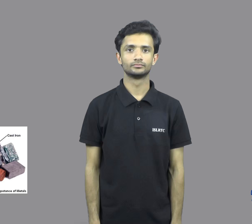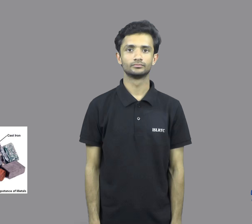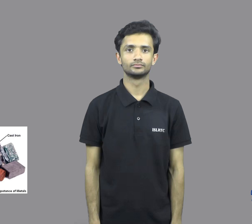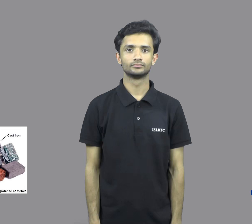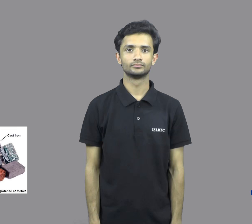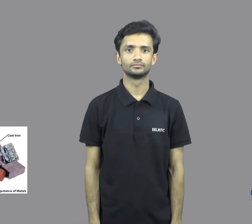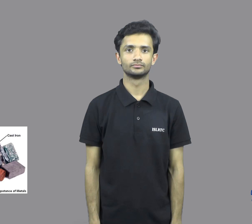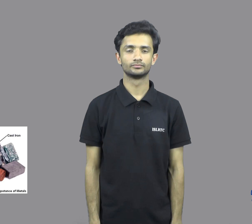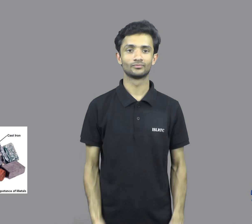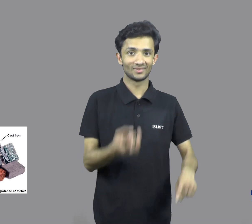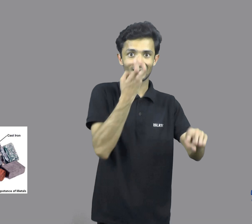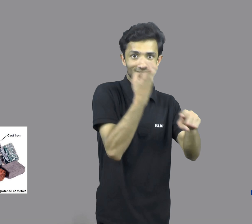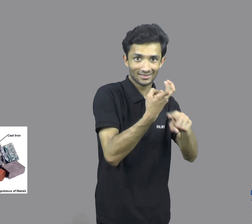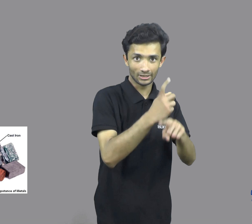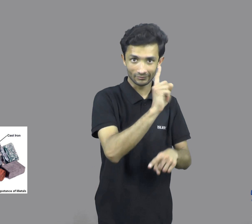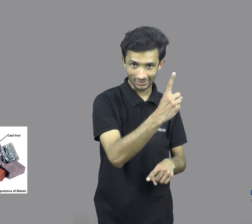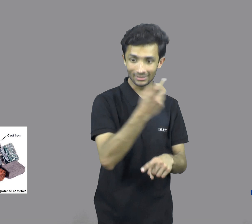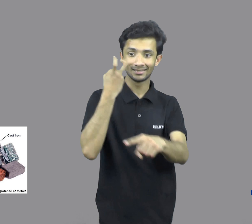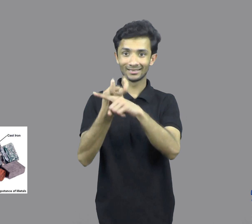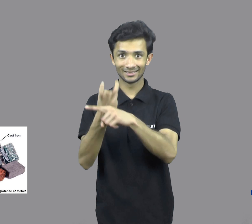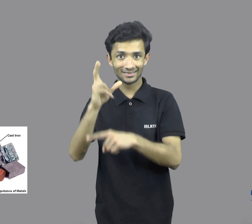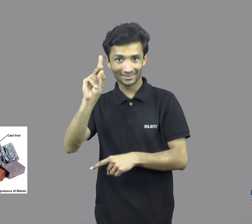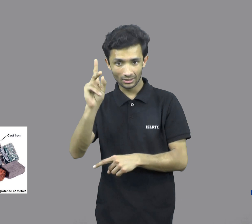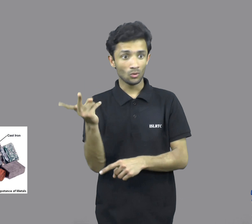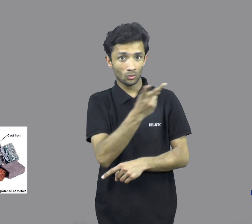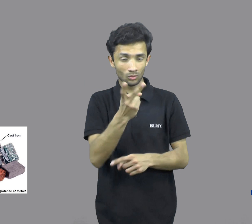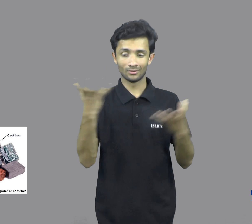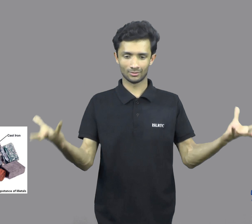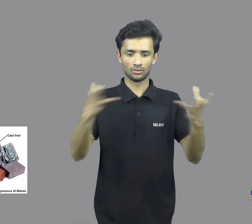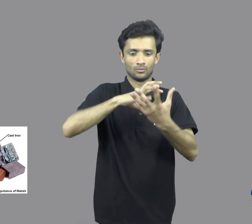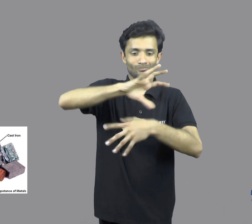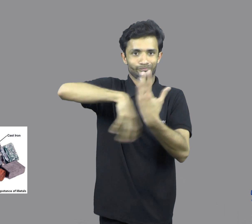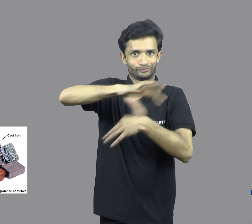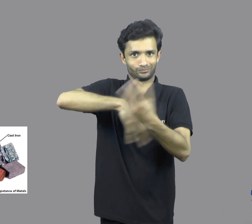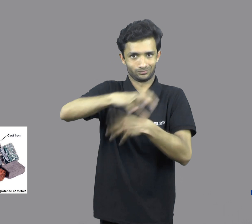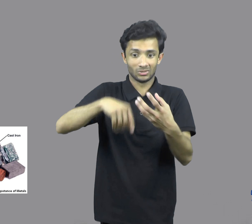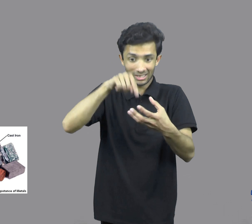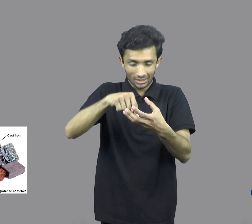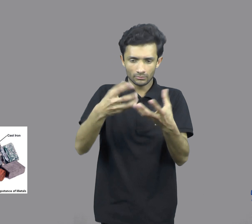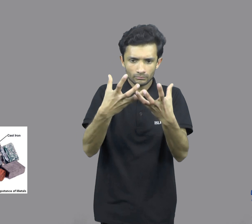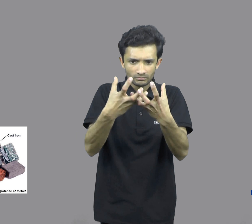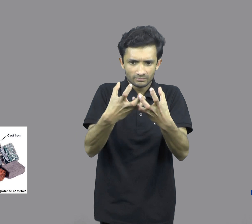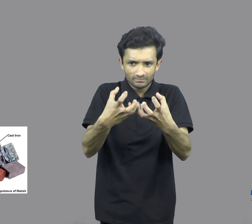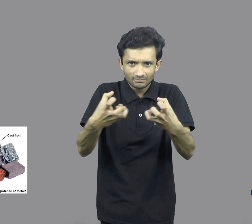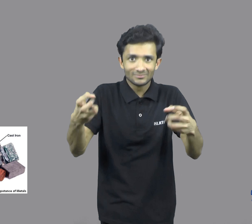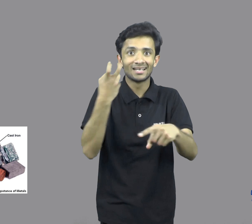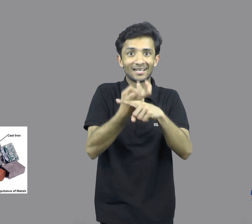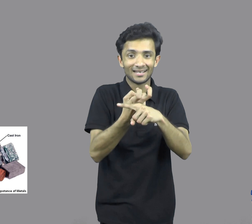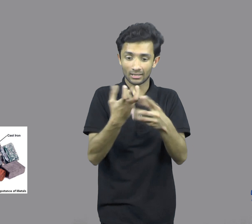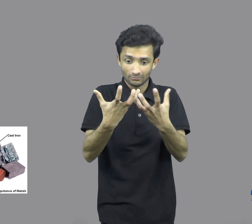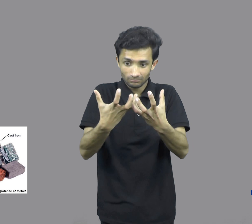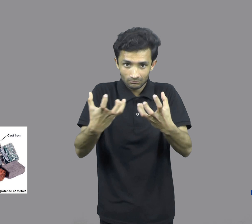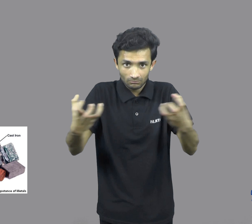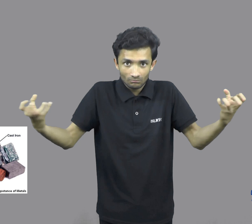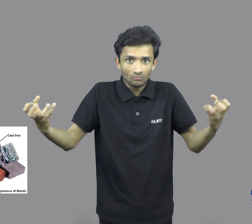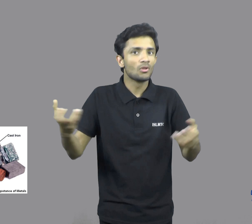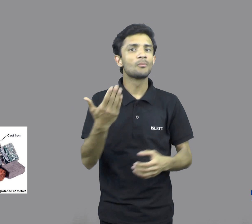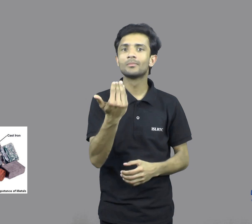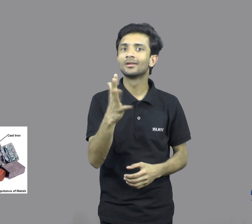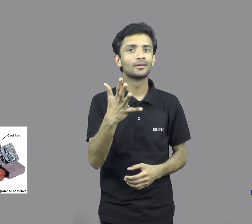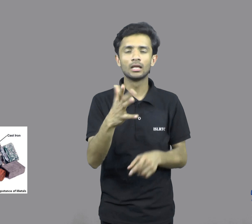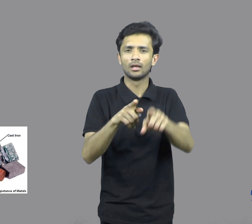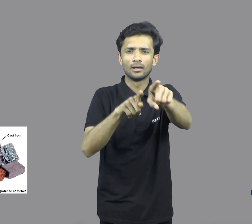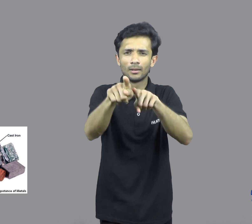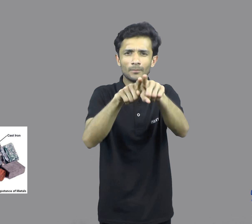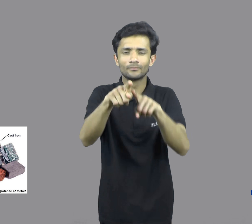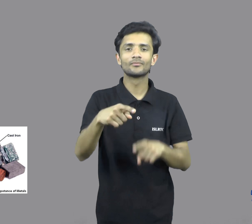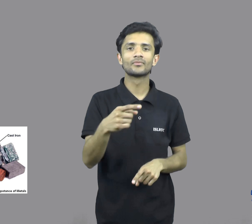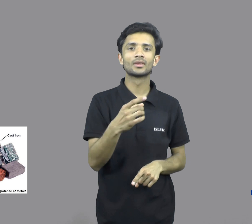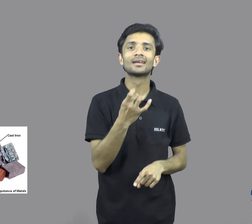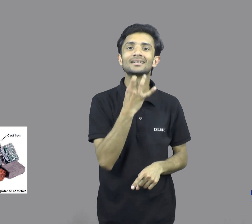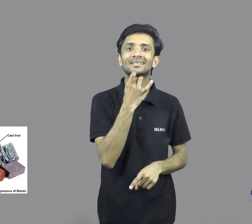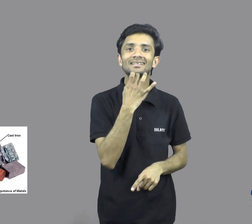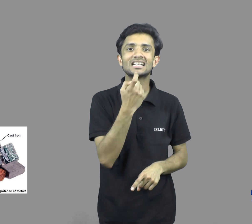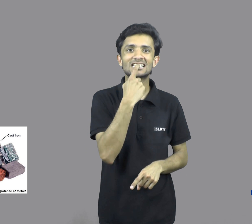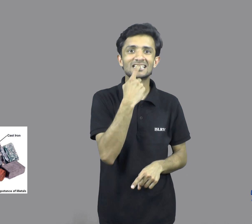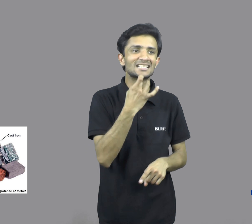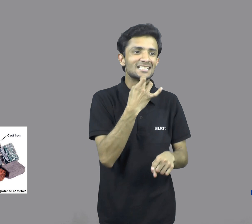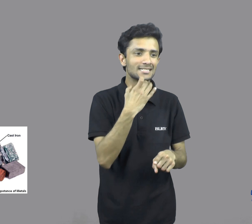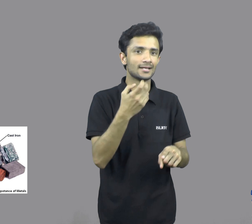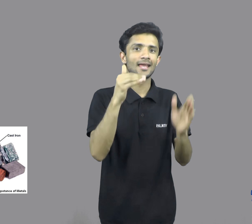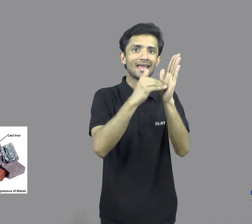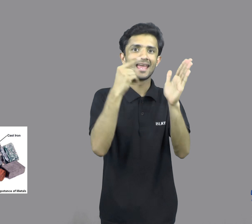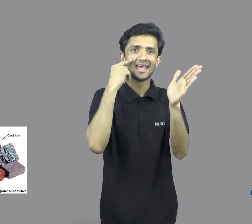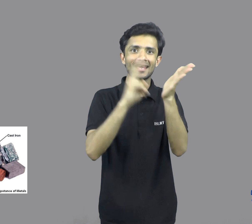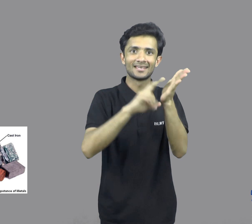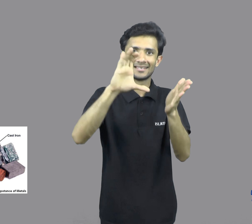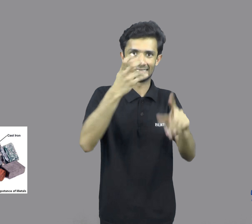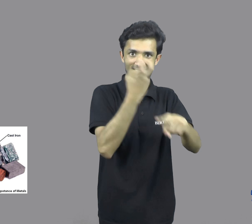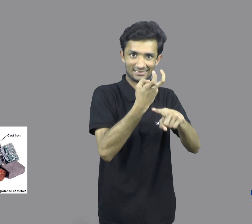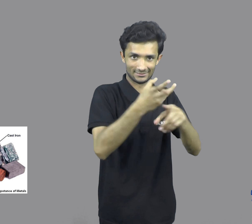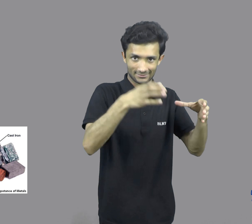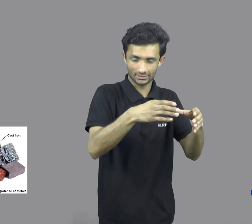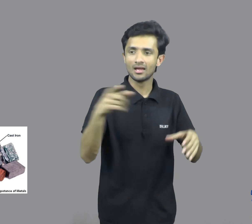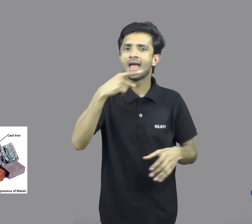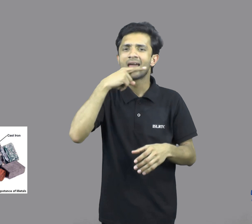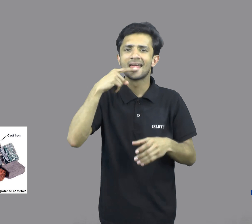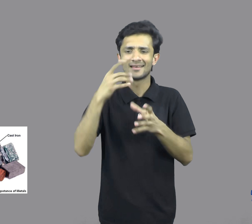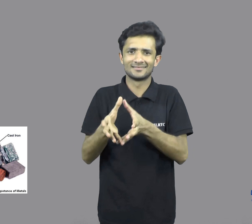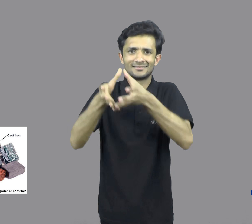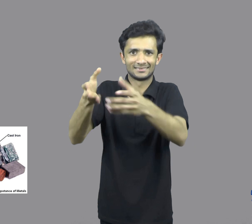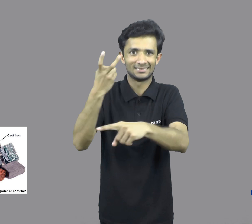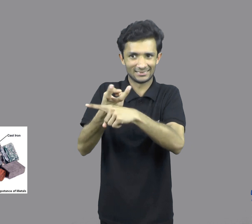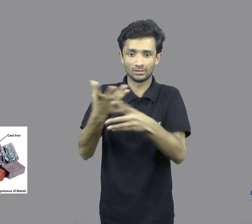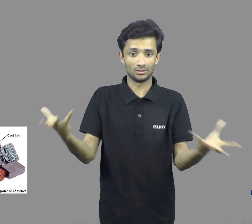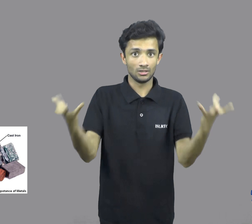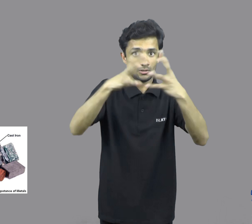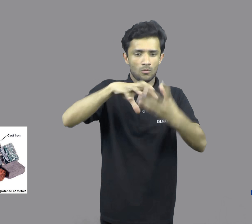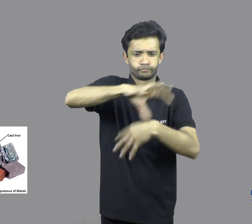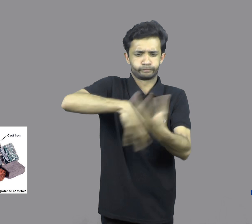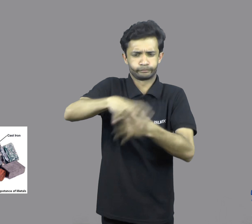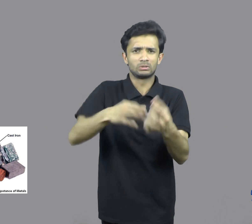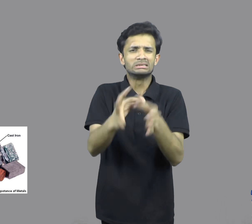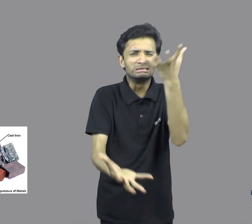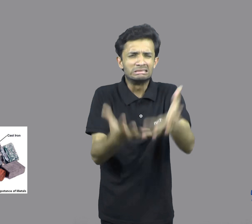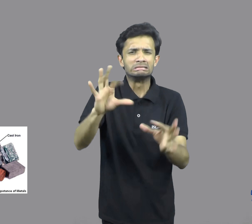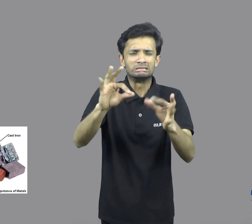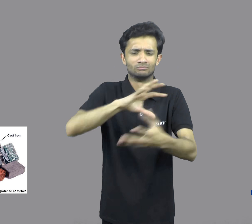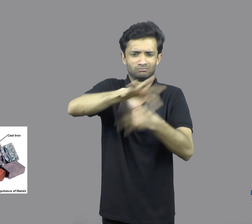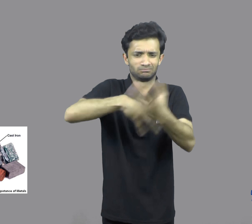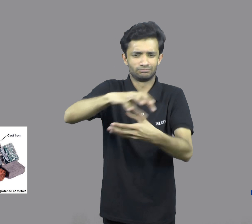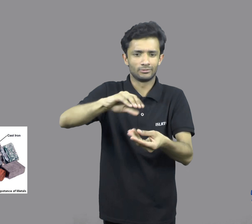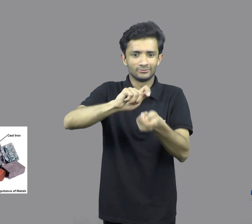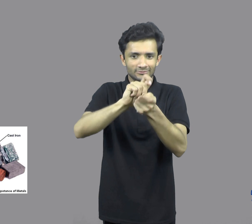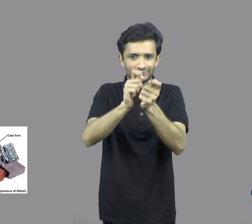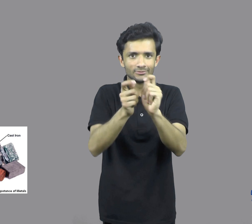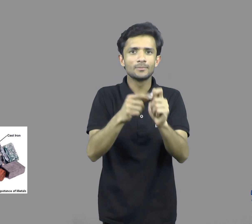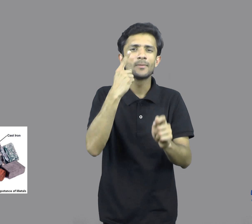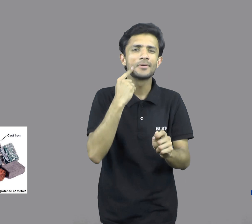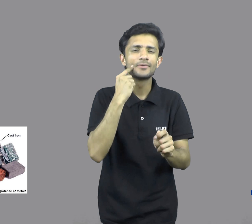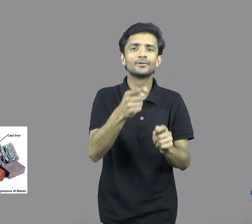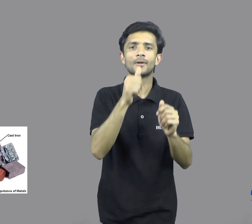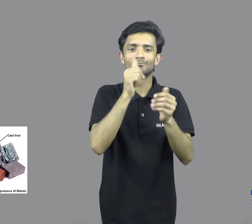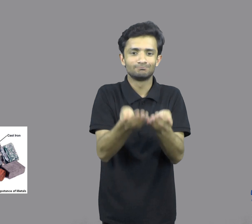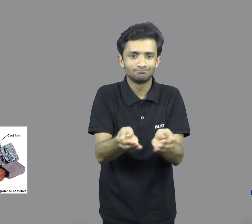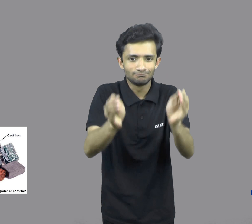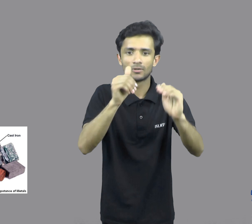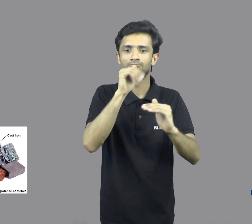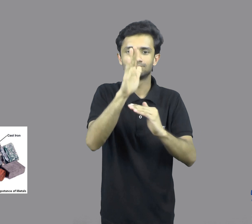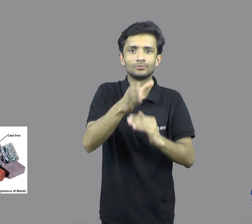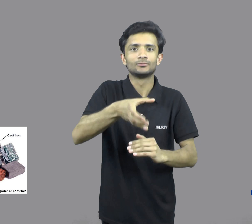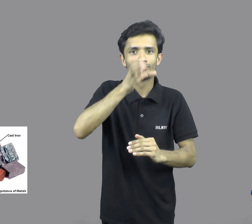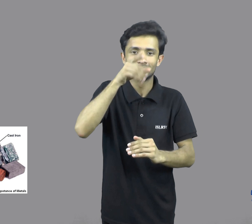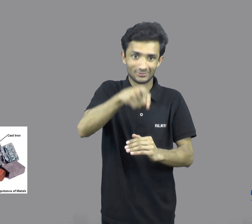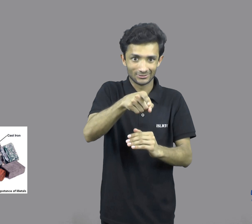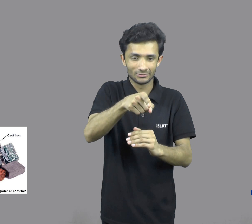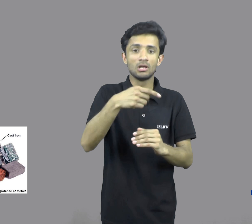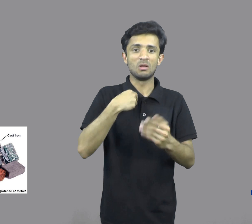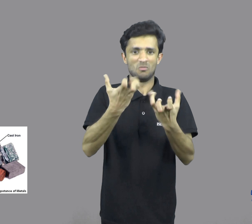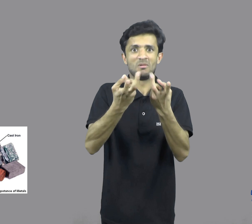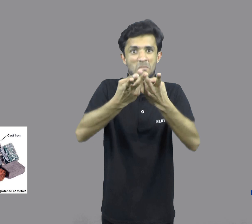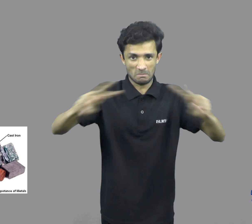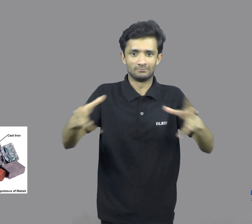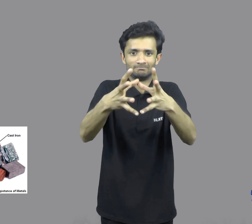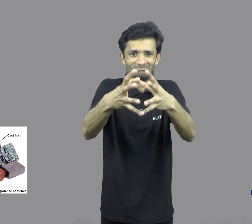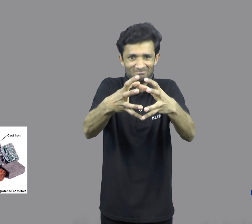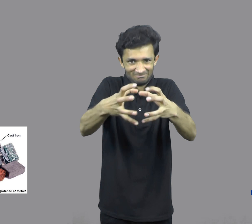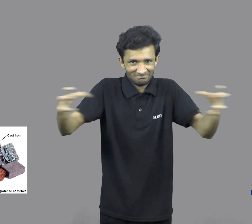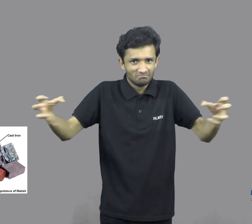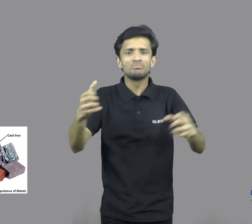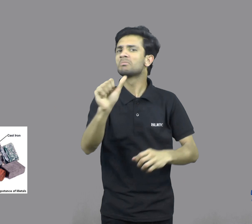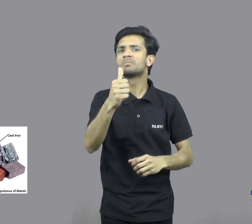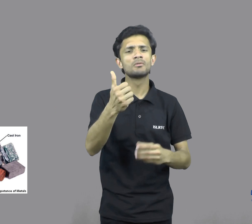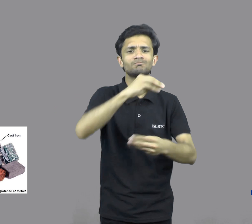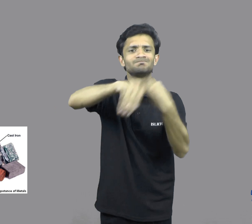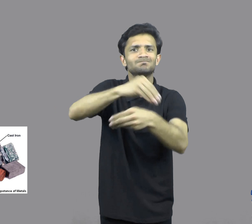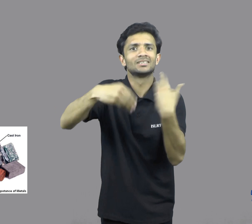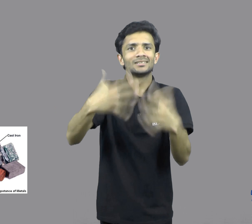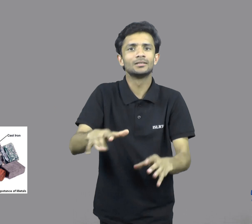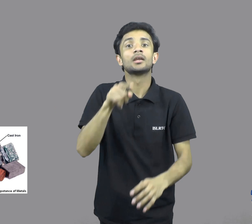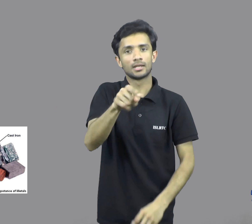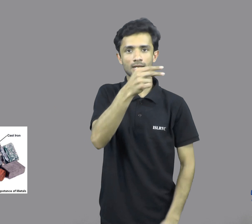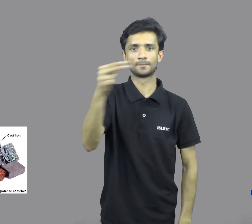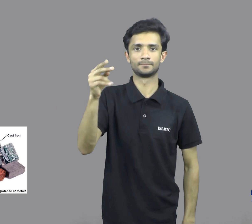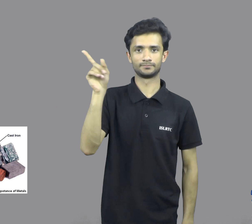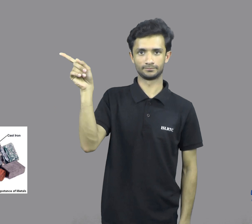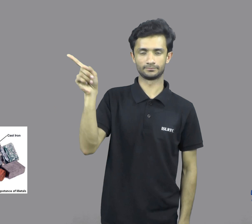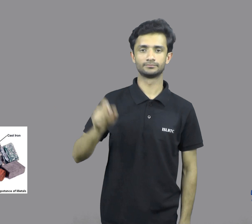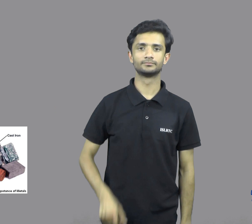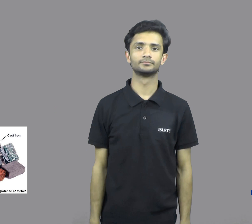Alloy